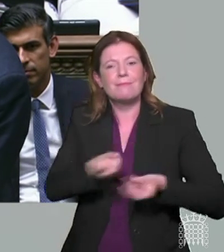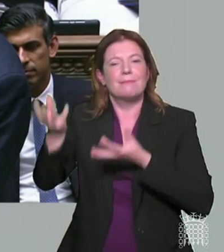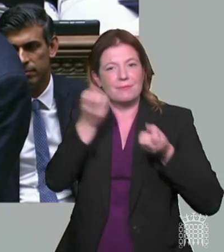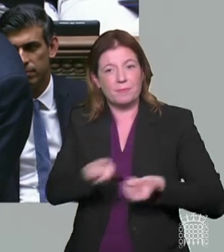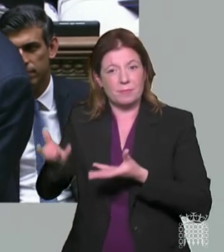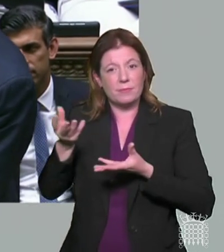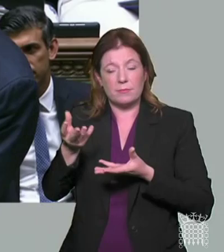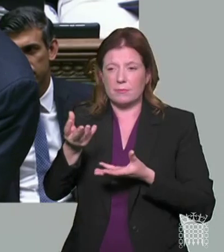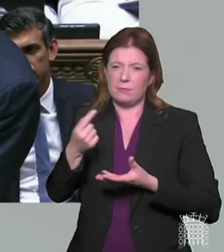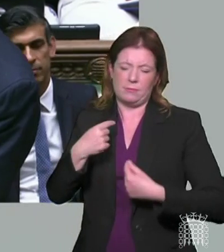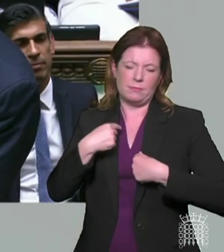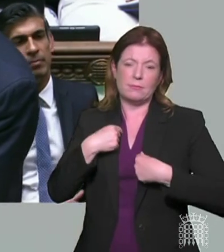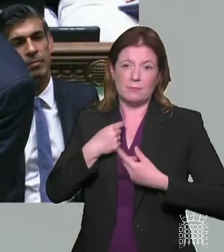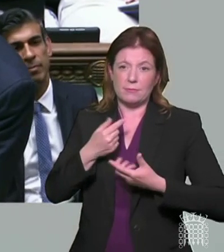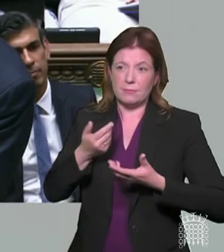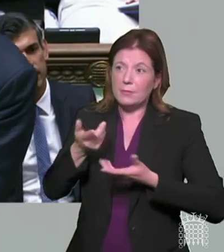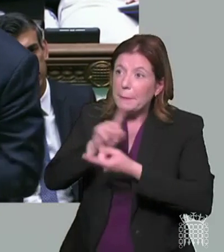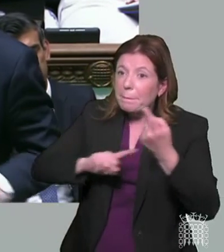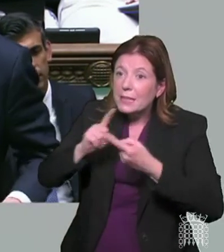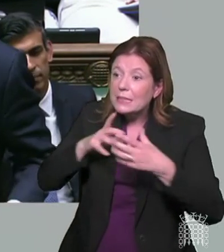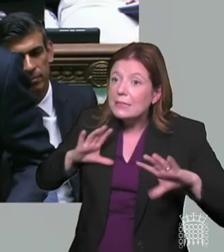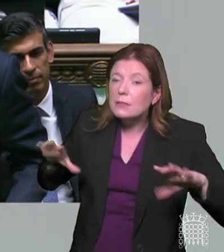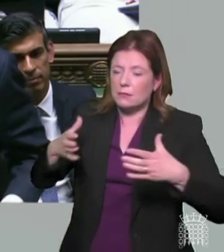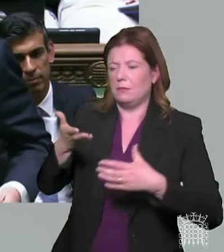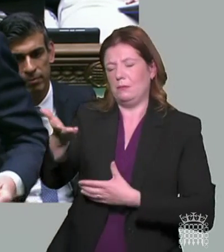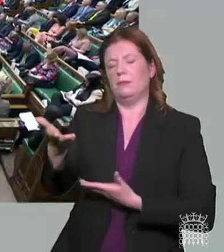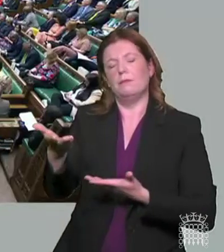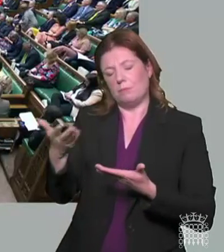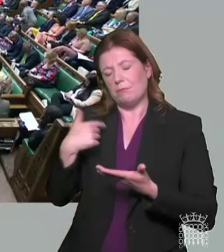I would be very happy to organise the relevant meeting with him.